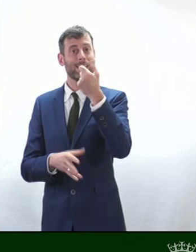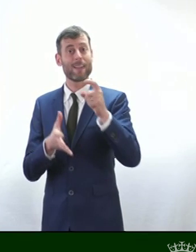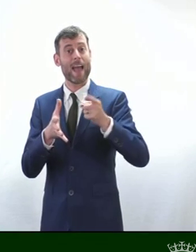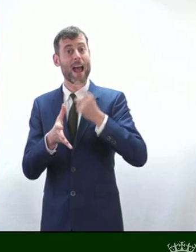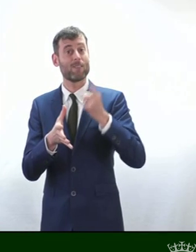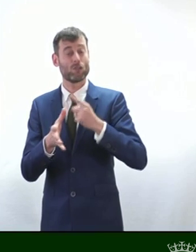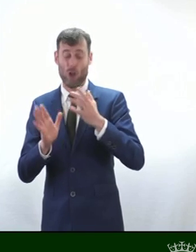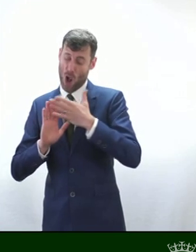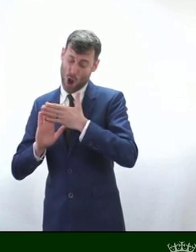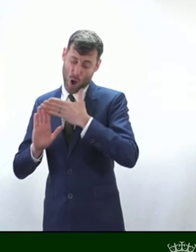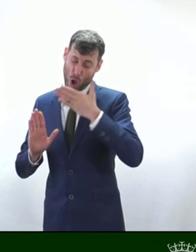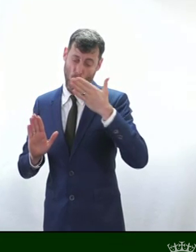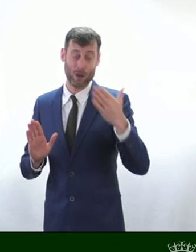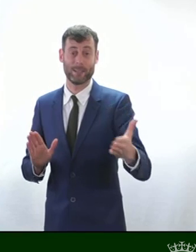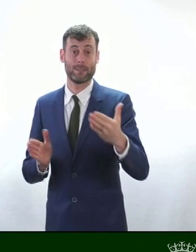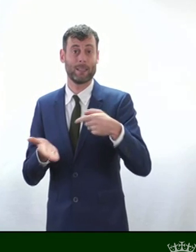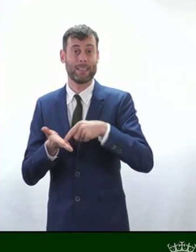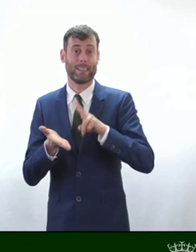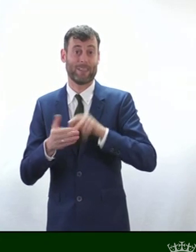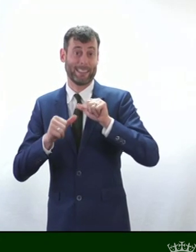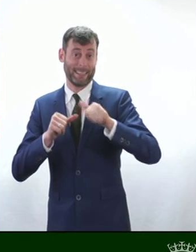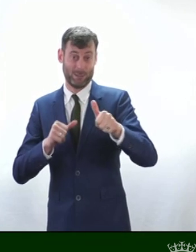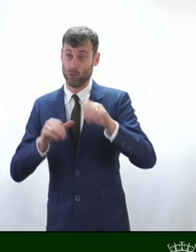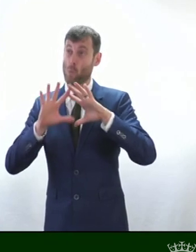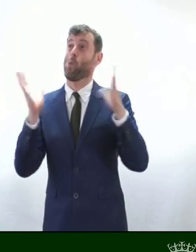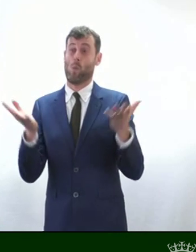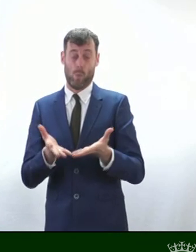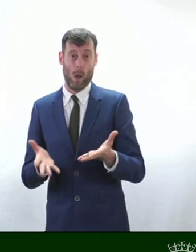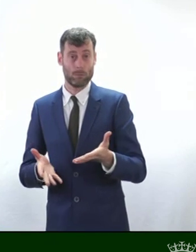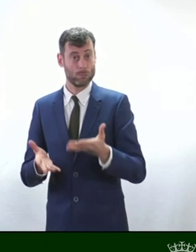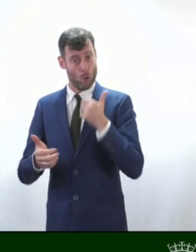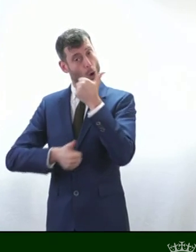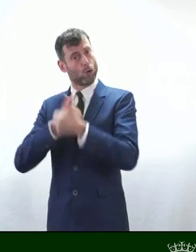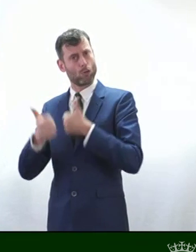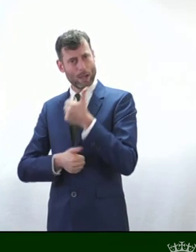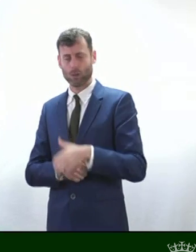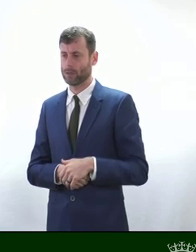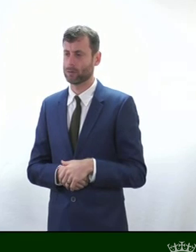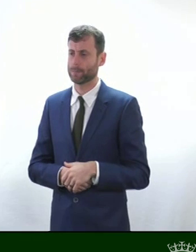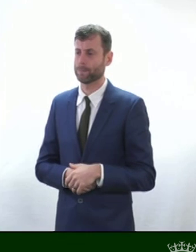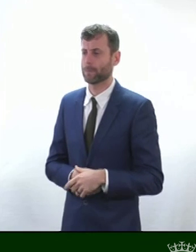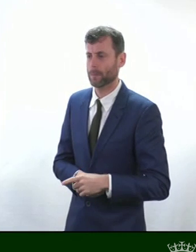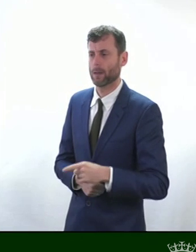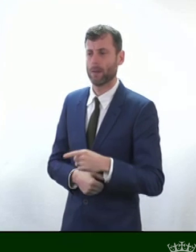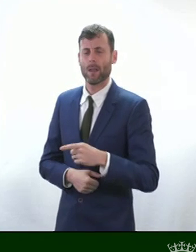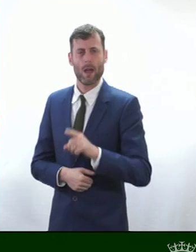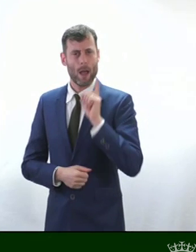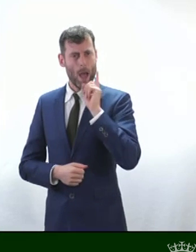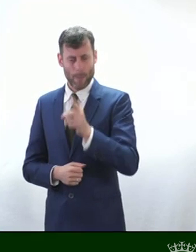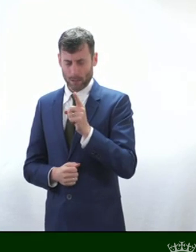This is an amazing landmark, so congratulations to it. Sometimes it feels as if we have been discussing infrastructure in the north almost as long.